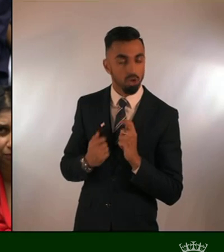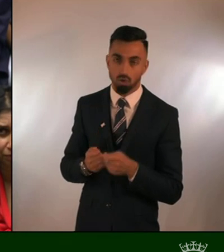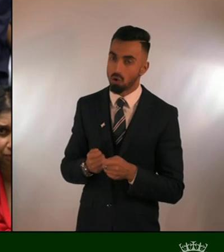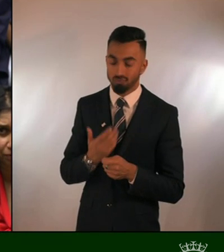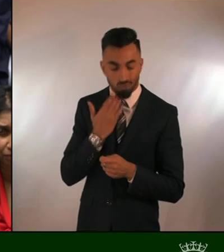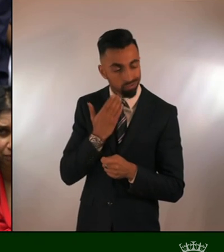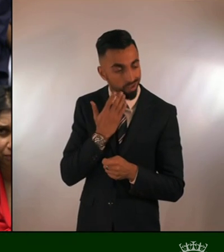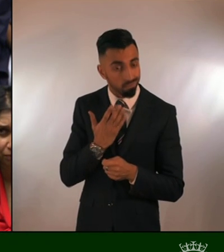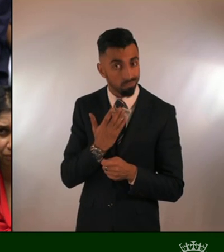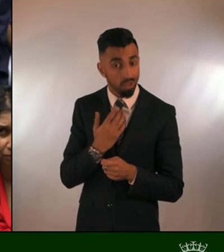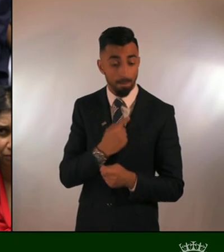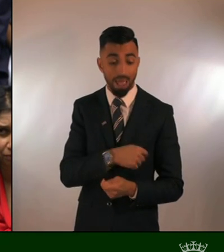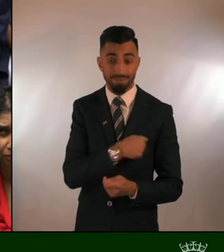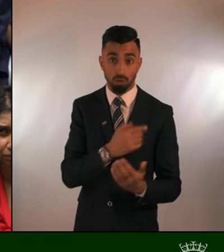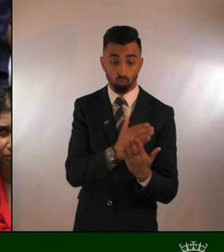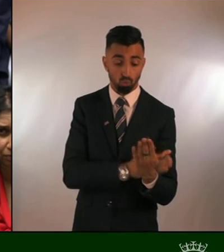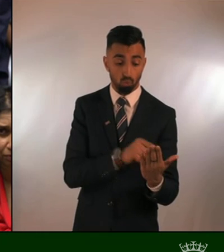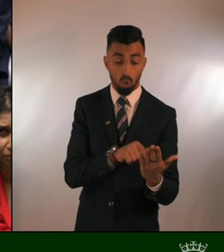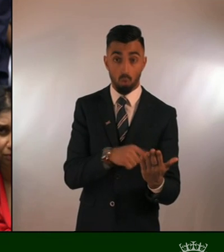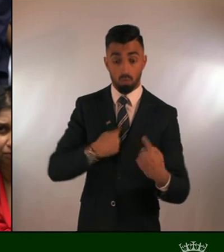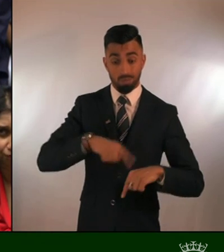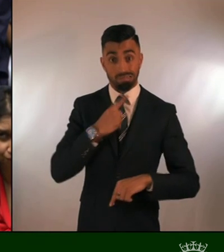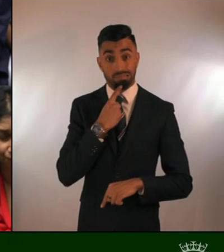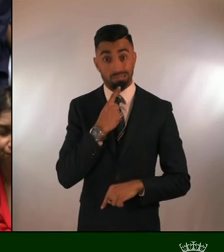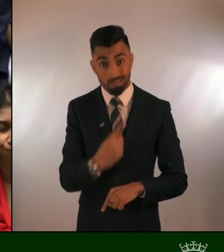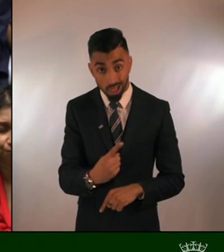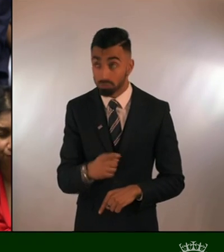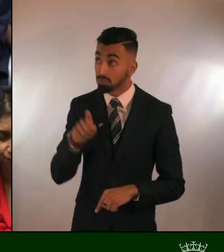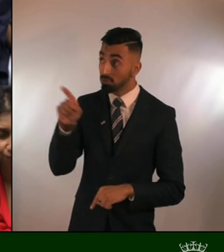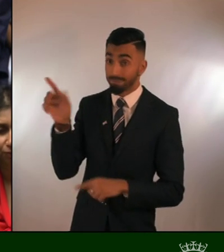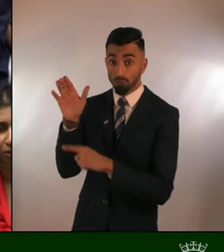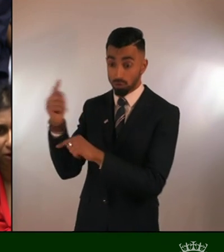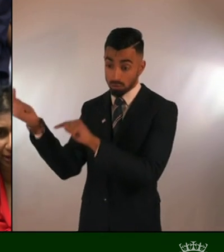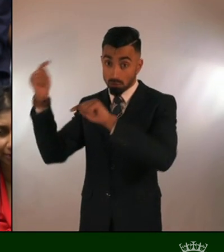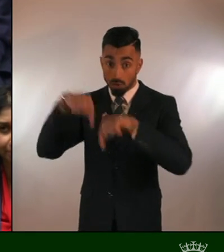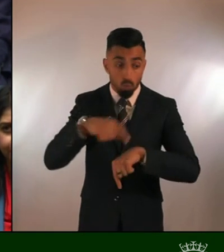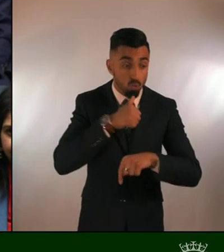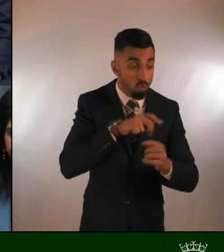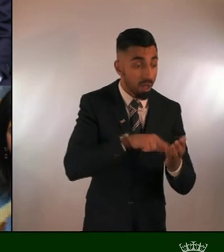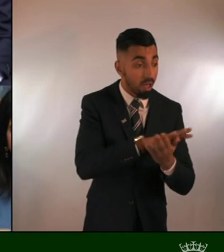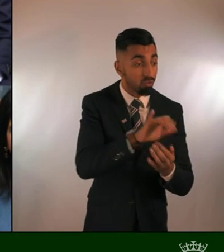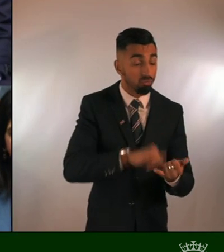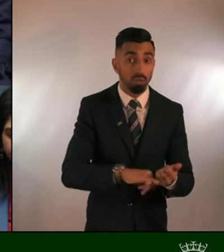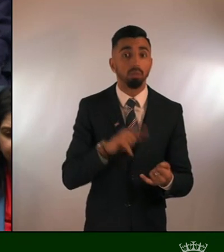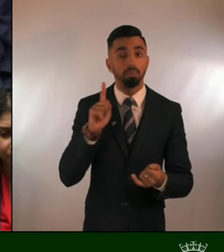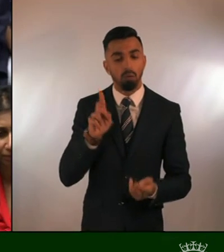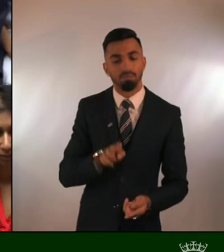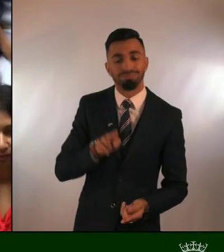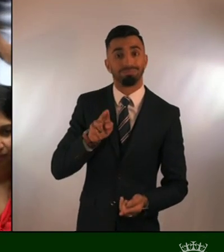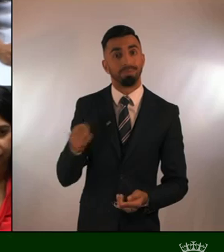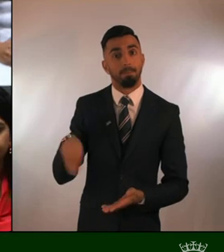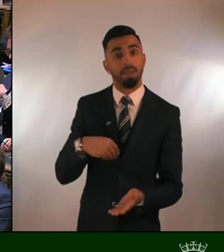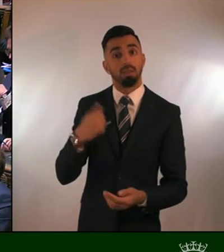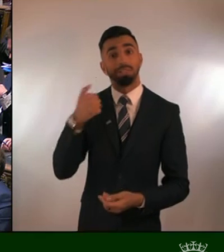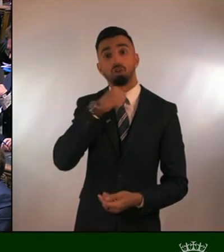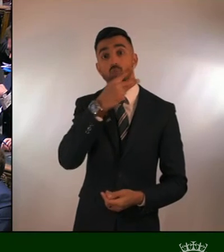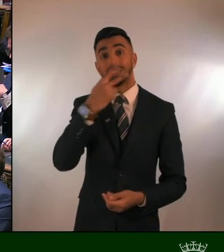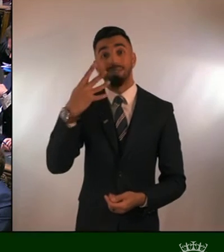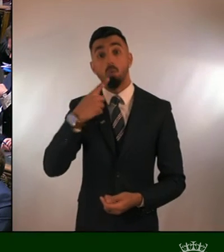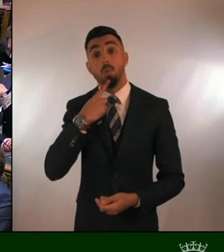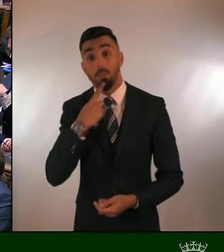So, as we promised in our manifesto, we are increasing the immigration health surcharge to £624, with a discounted rate for children.